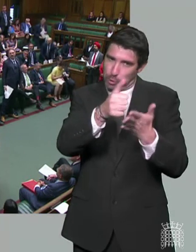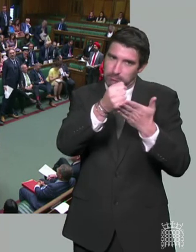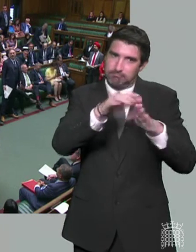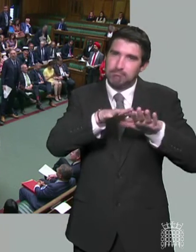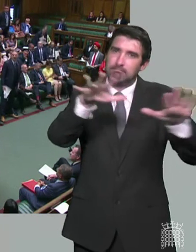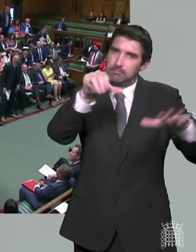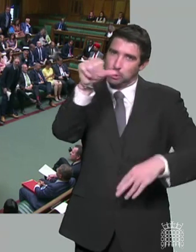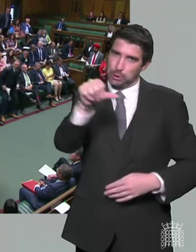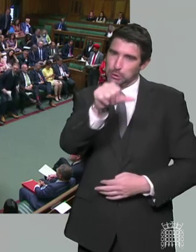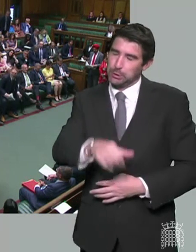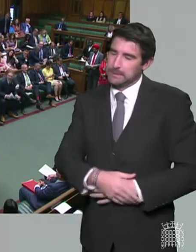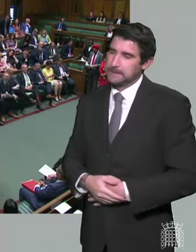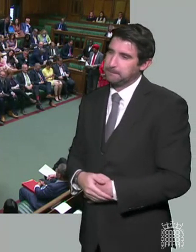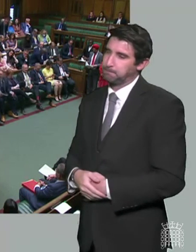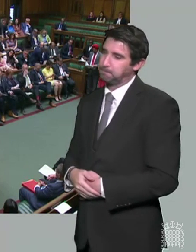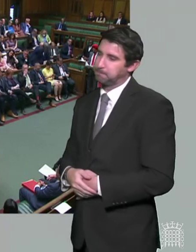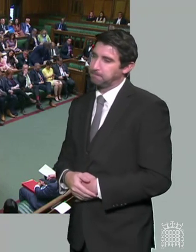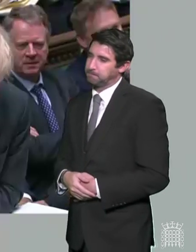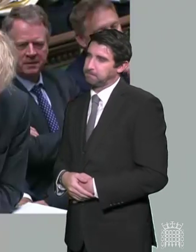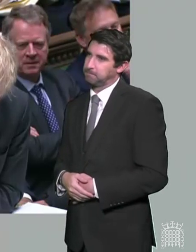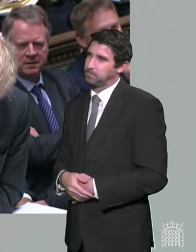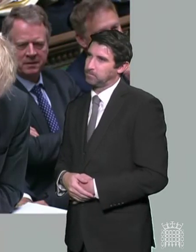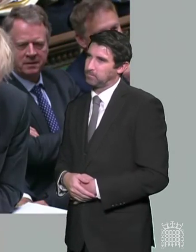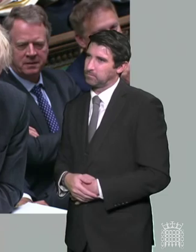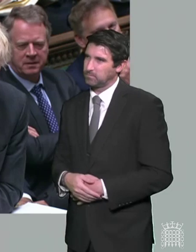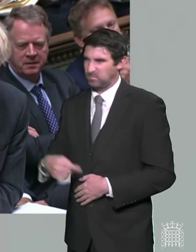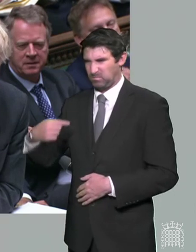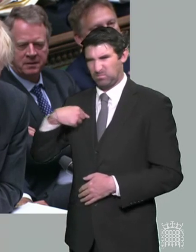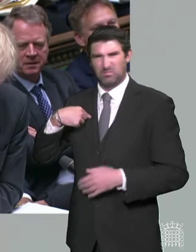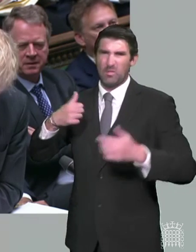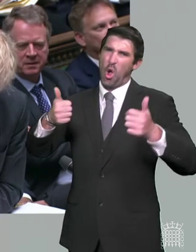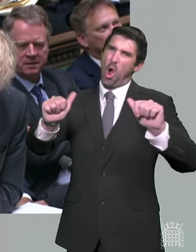We cut fuel duty for everybody across the country by record sums.